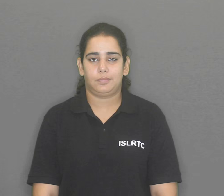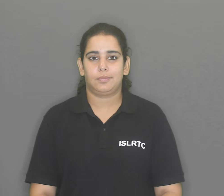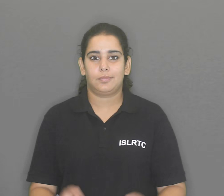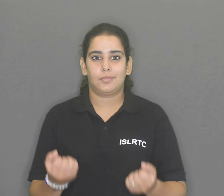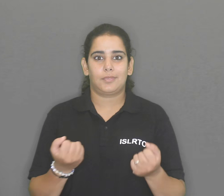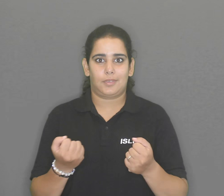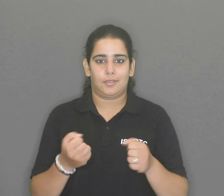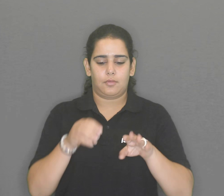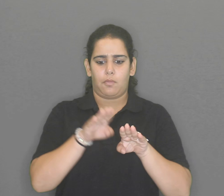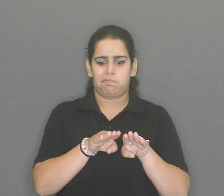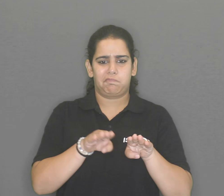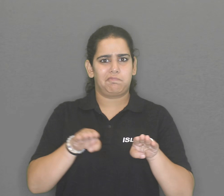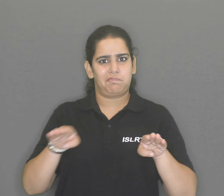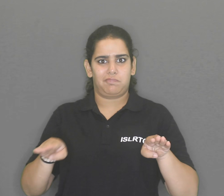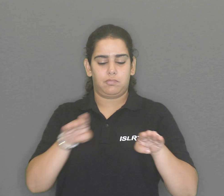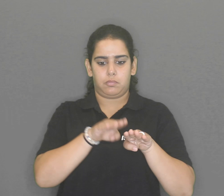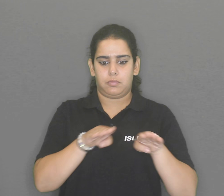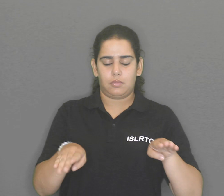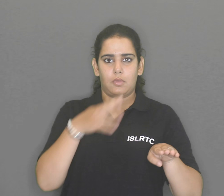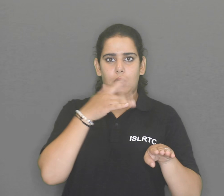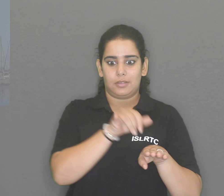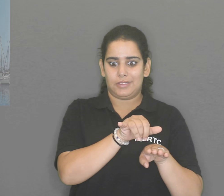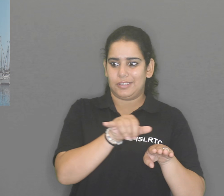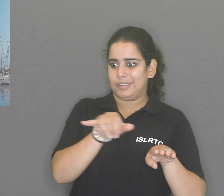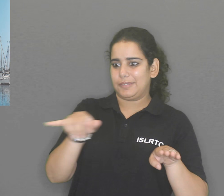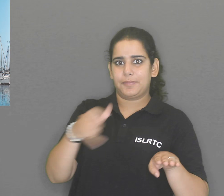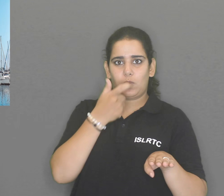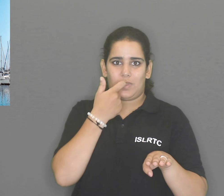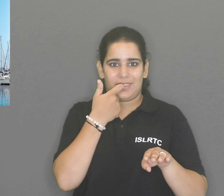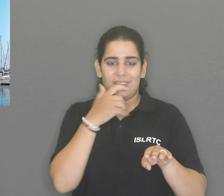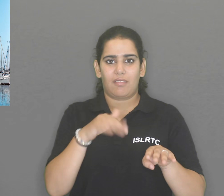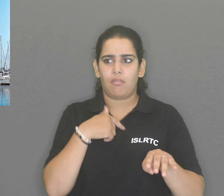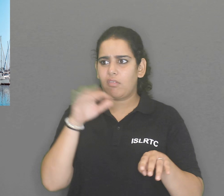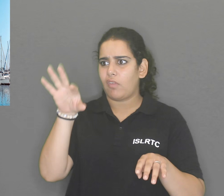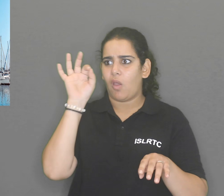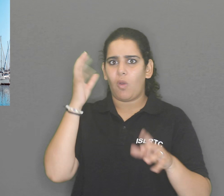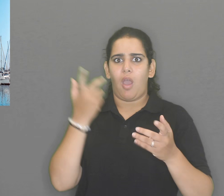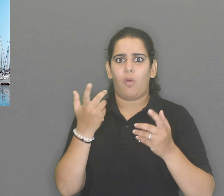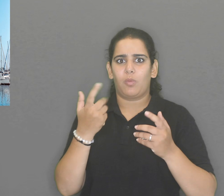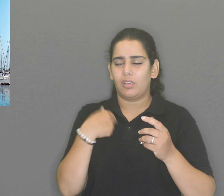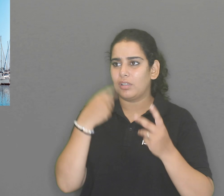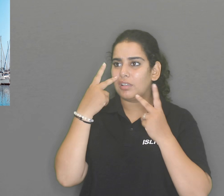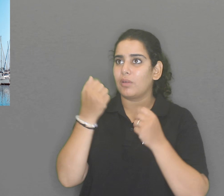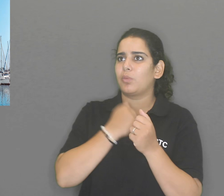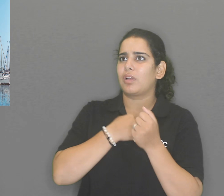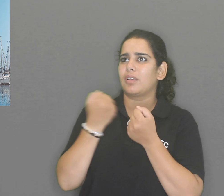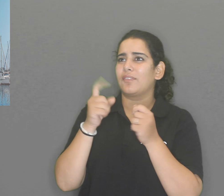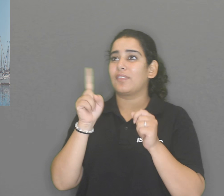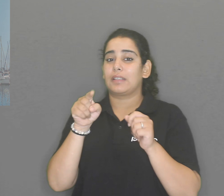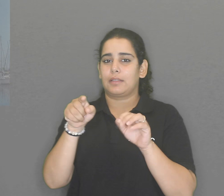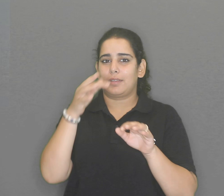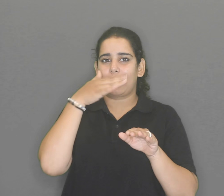Fleet An organisation of ships And aircraft under the command of a flag officer